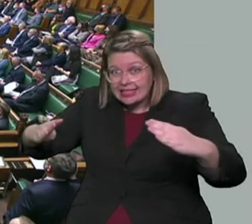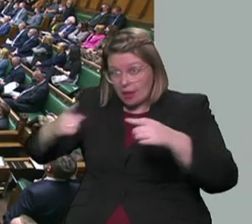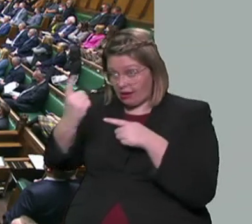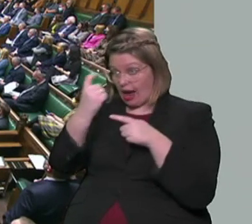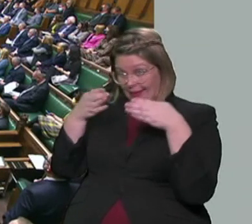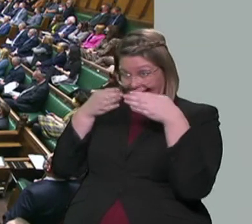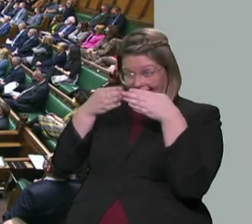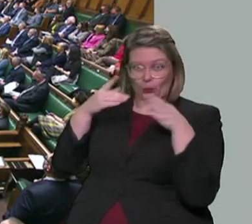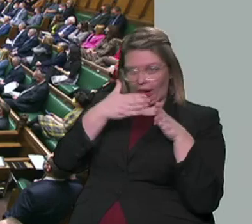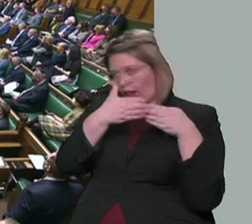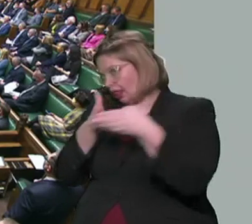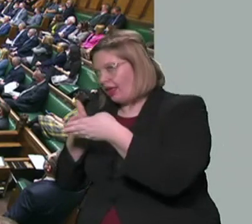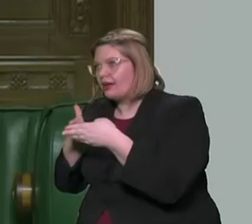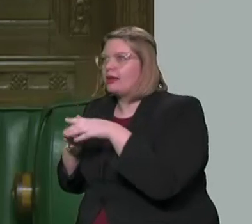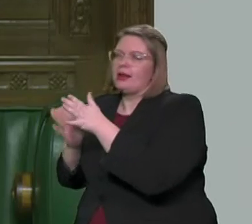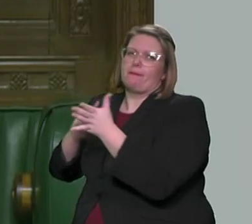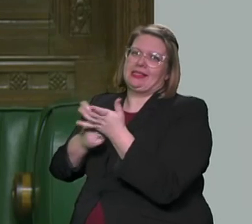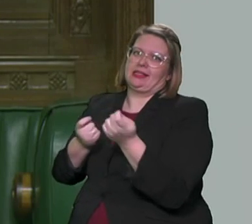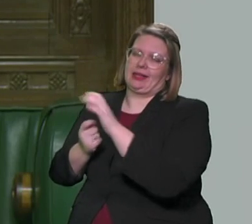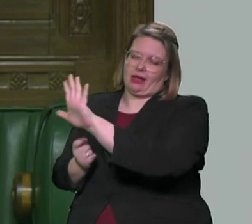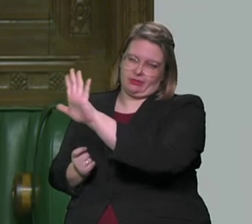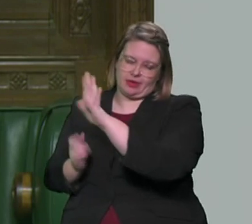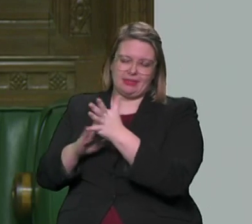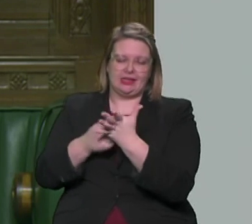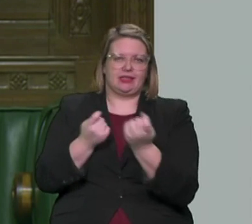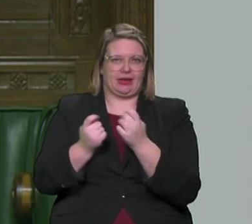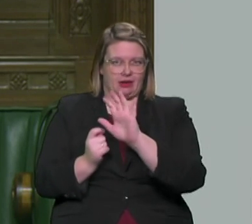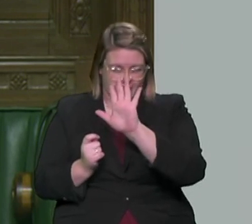Order. We did not start the new year in the way we left the last one.